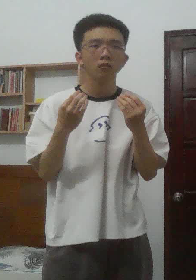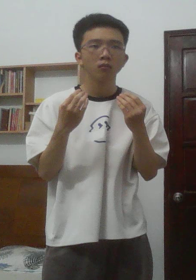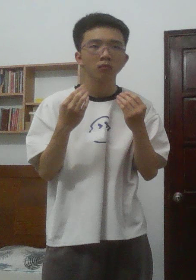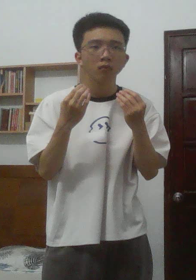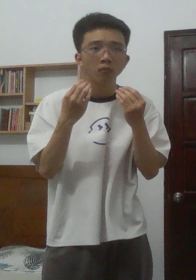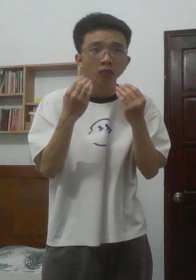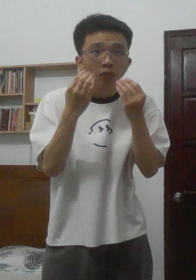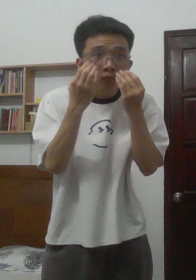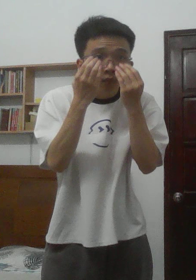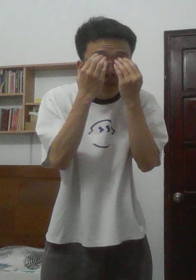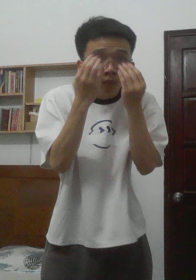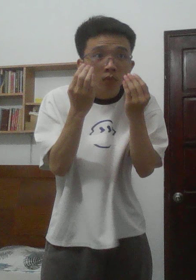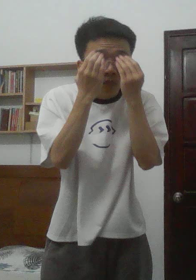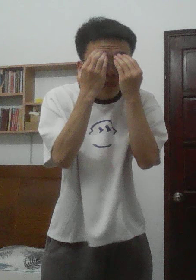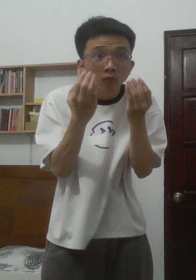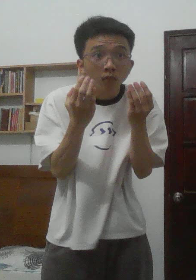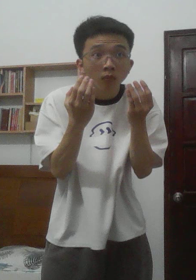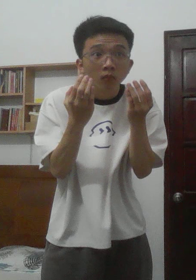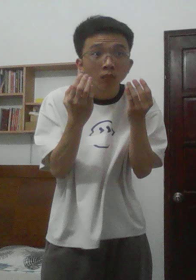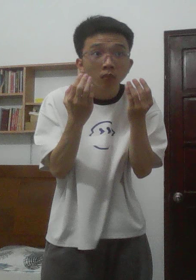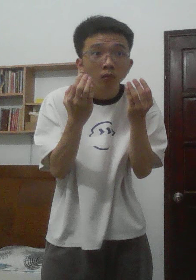ngac nhien